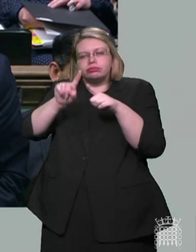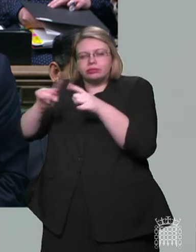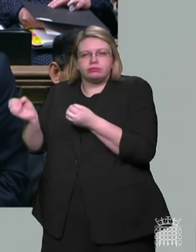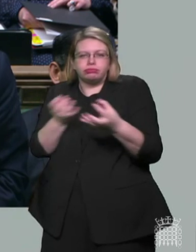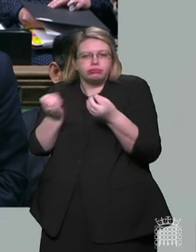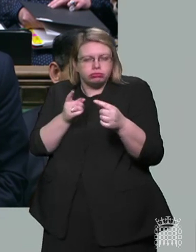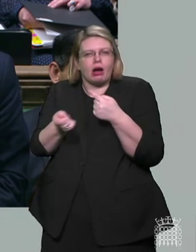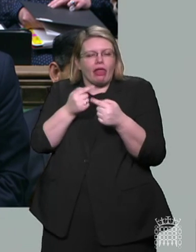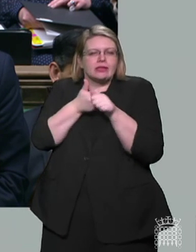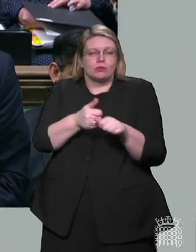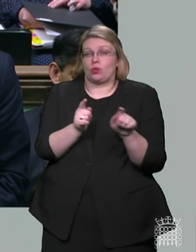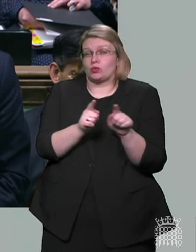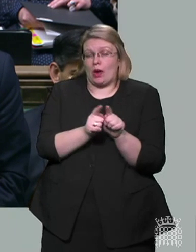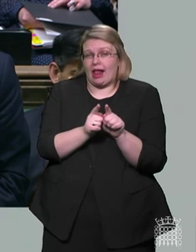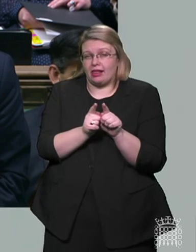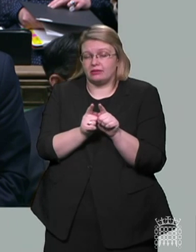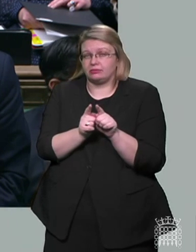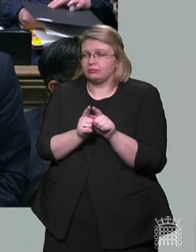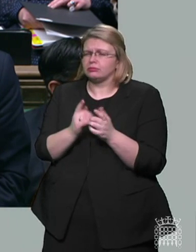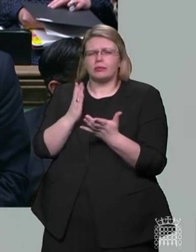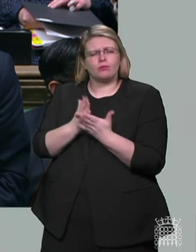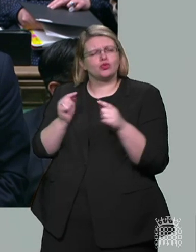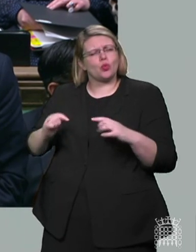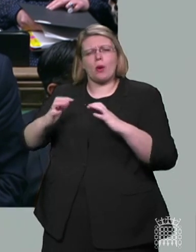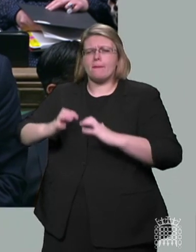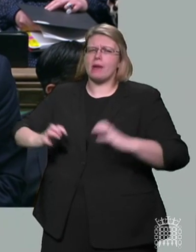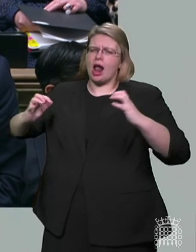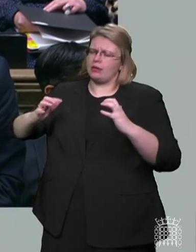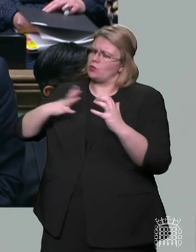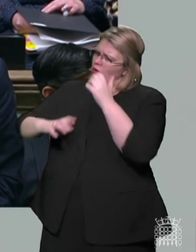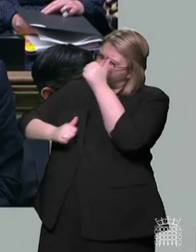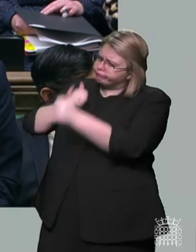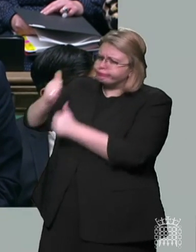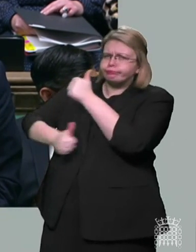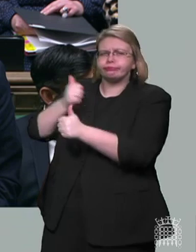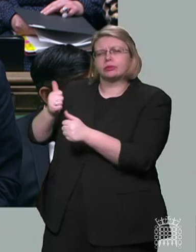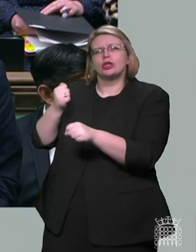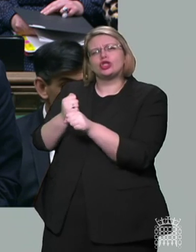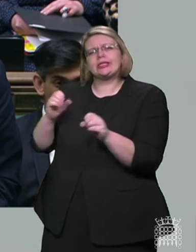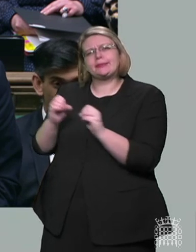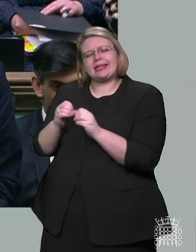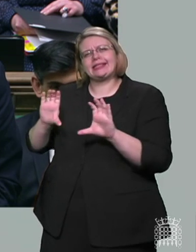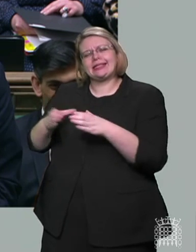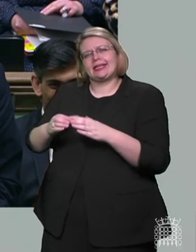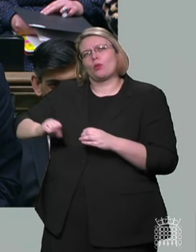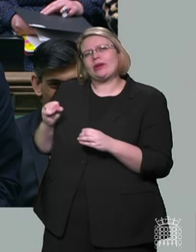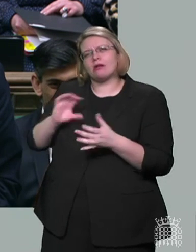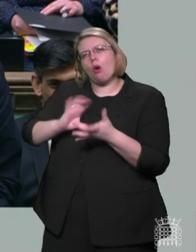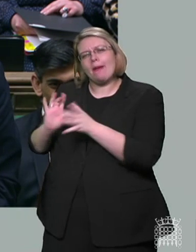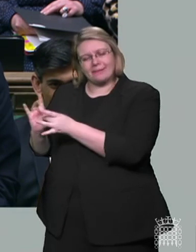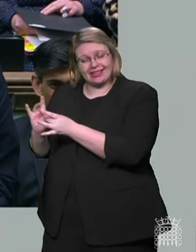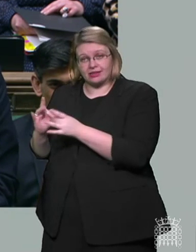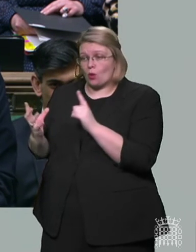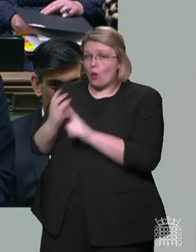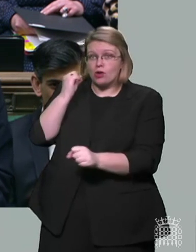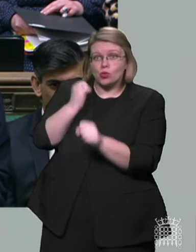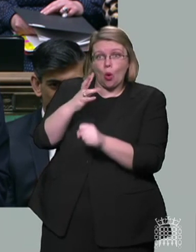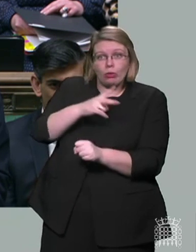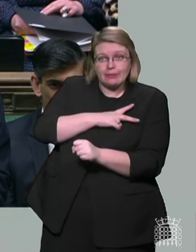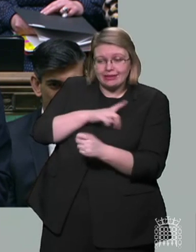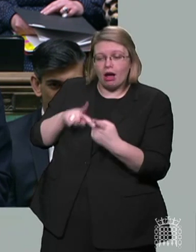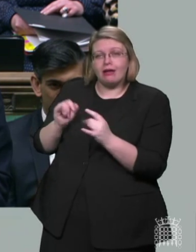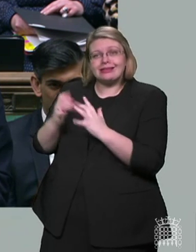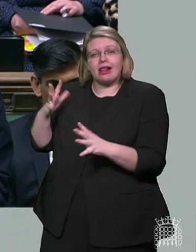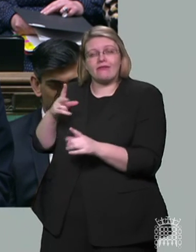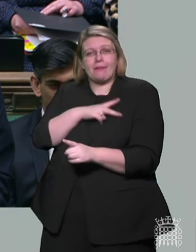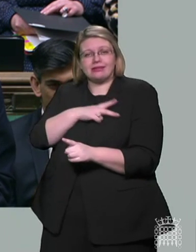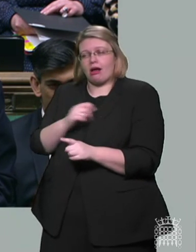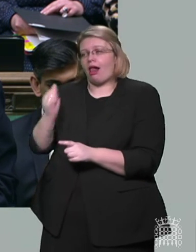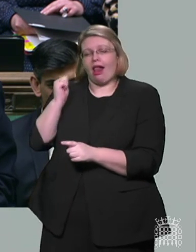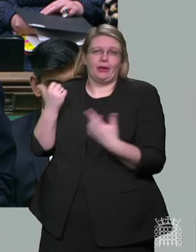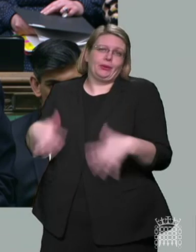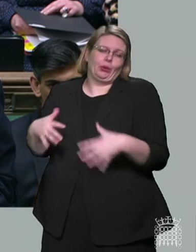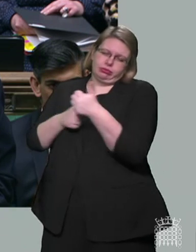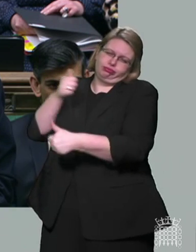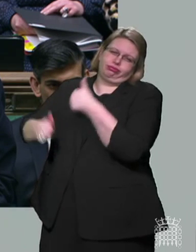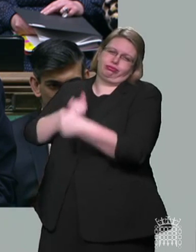I am sure that the whole House will want to join me in congratulating Team GB’s curling teams for winning gold and silver medals at the winter Olympics.